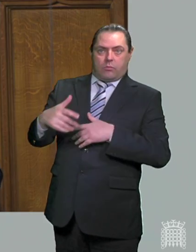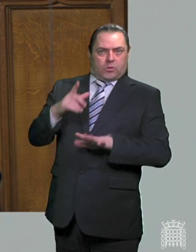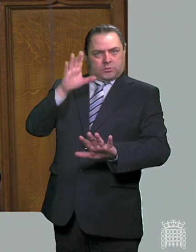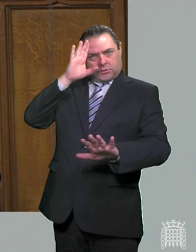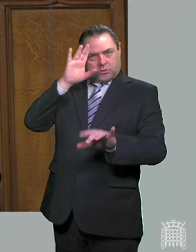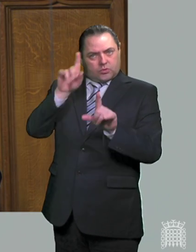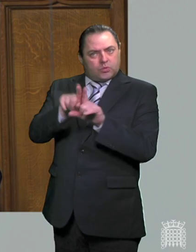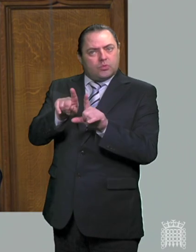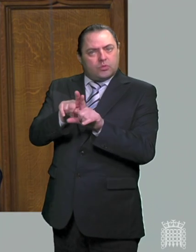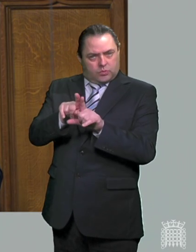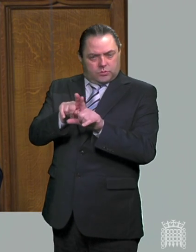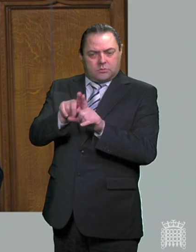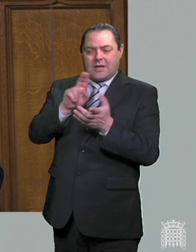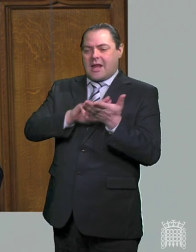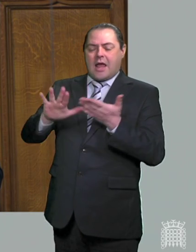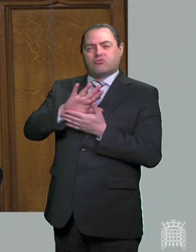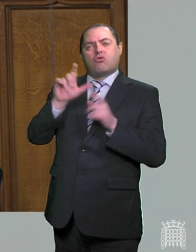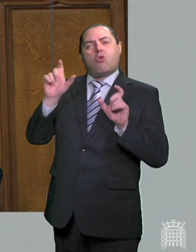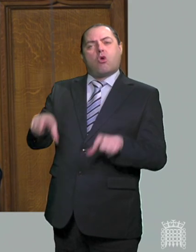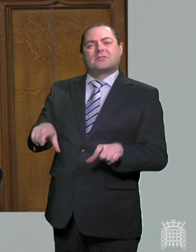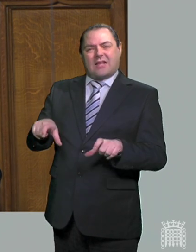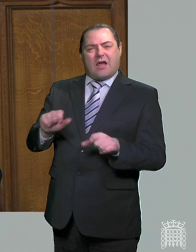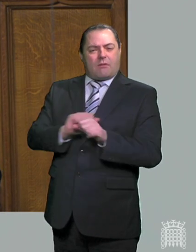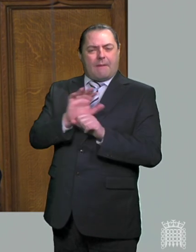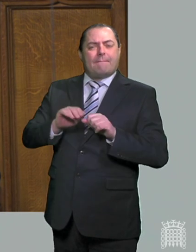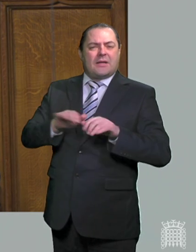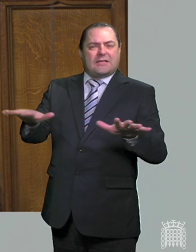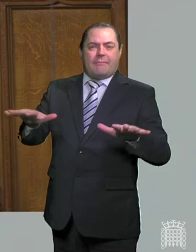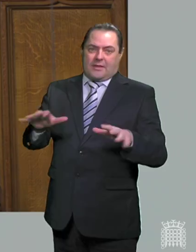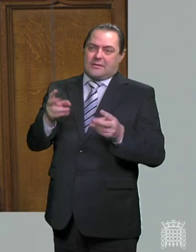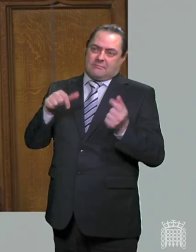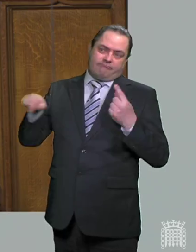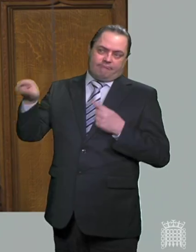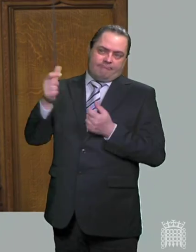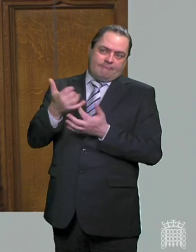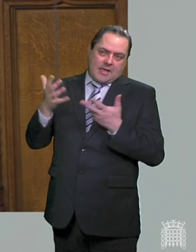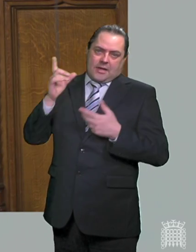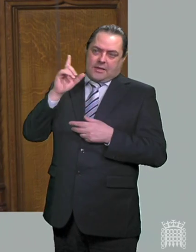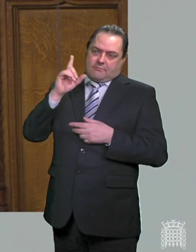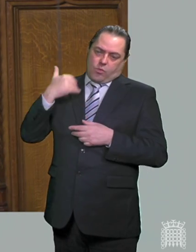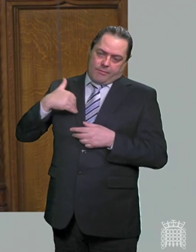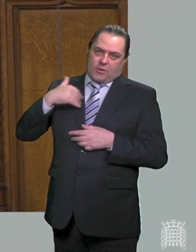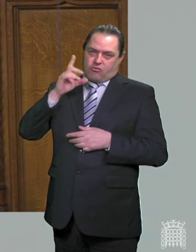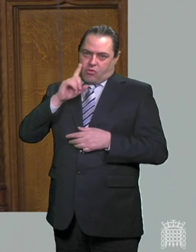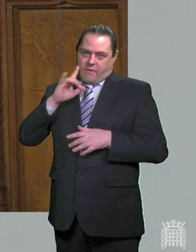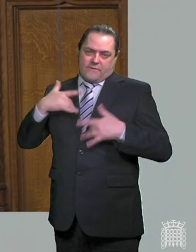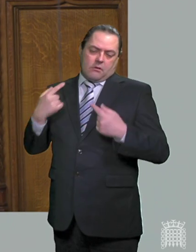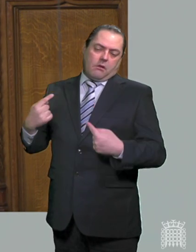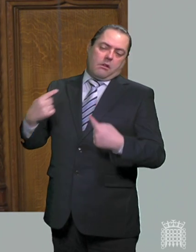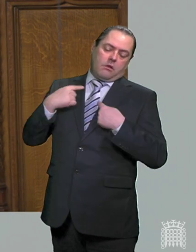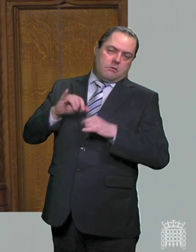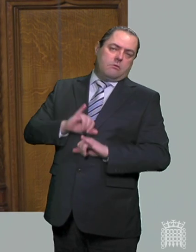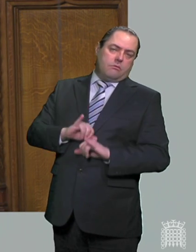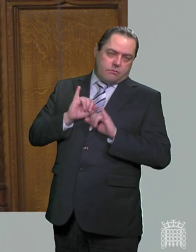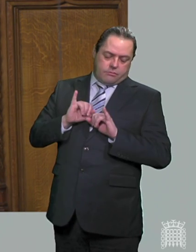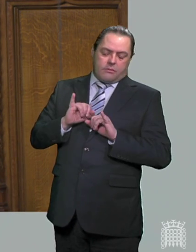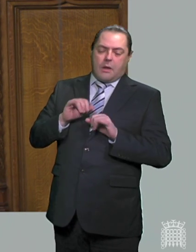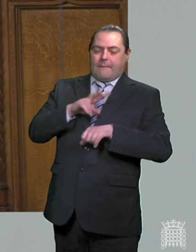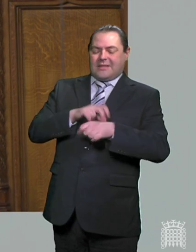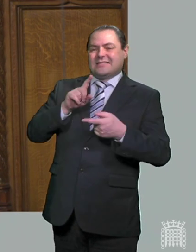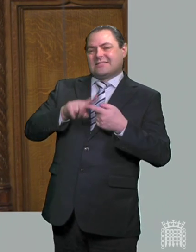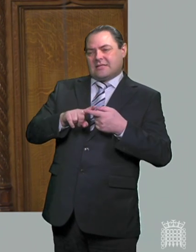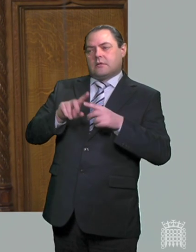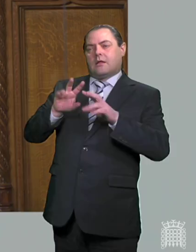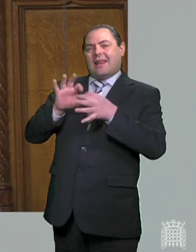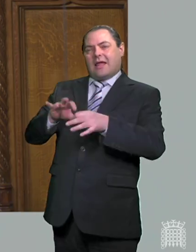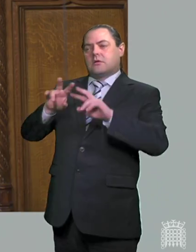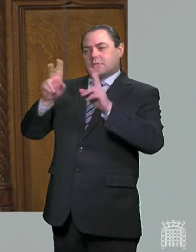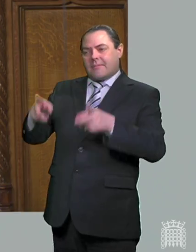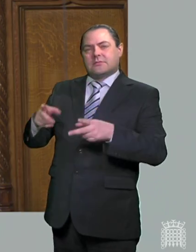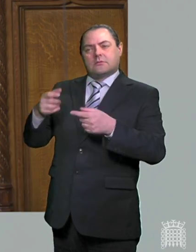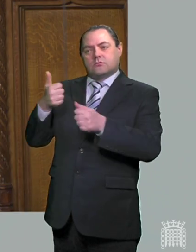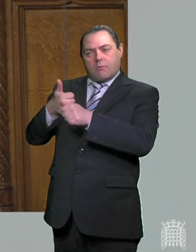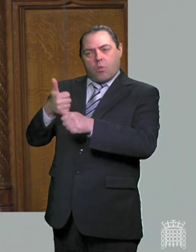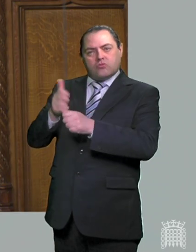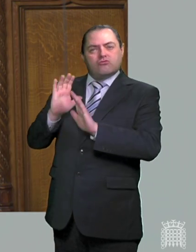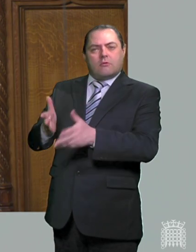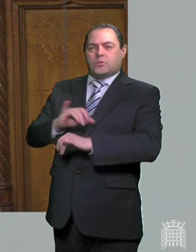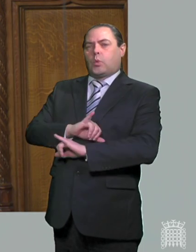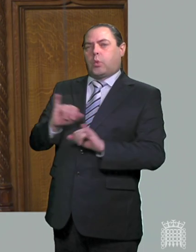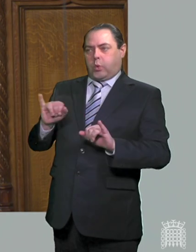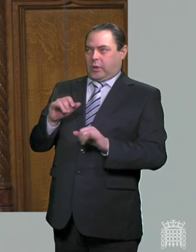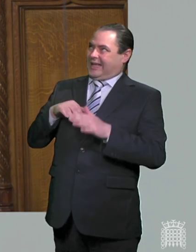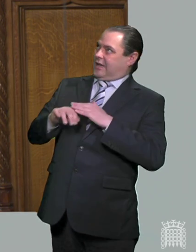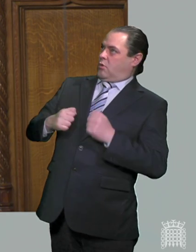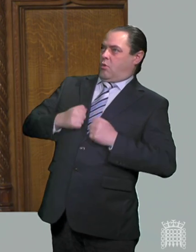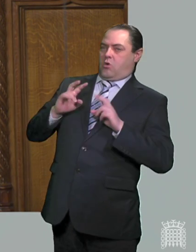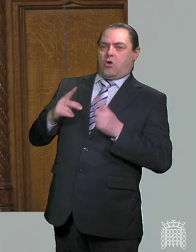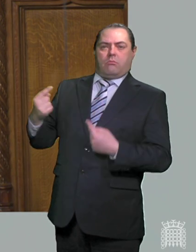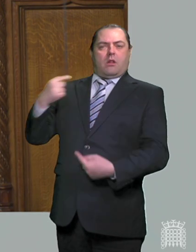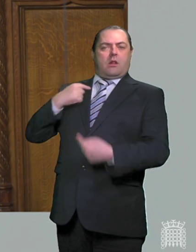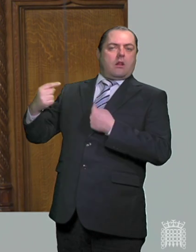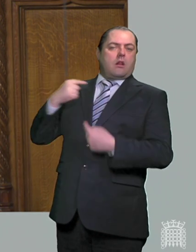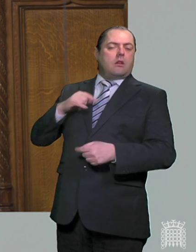During the periods of national lockdown in the pandemic, this became a reality for more women and girls, with the police and domestic abuse support services reporting an increase in cases of victims experiencing abuse in their own homes.